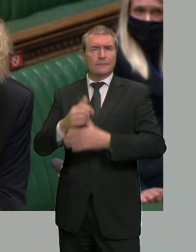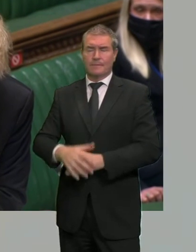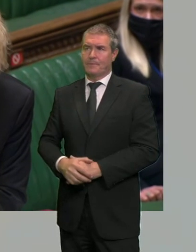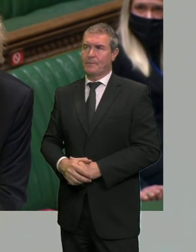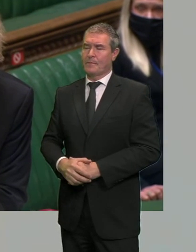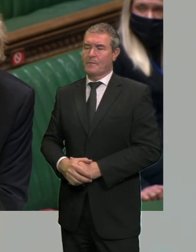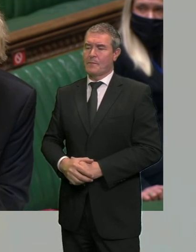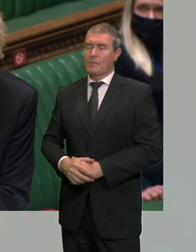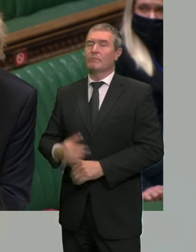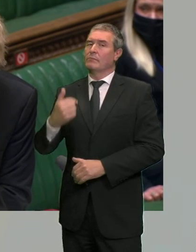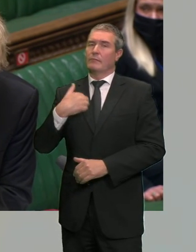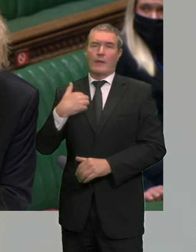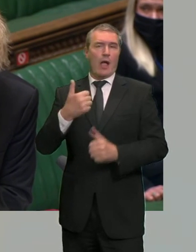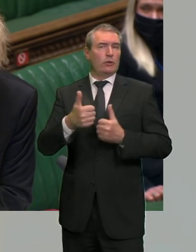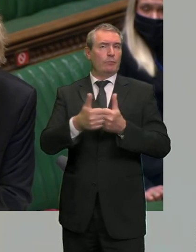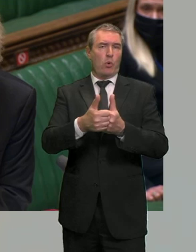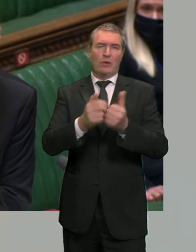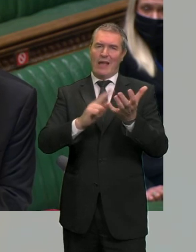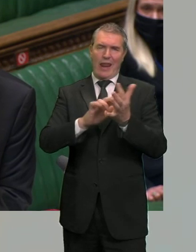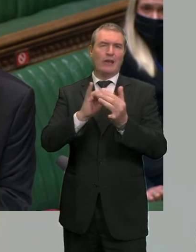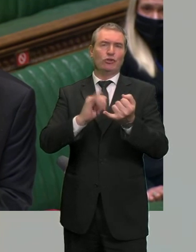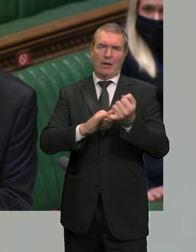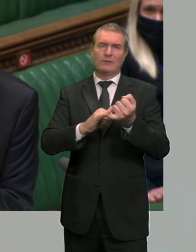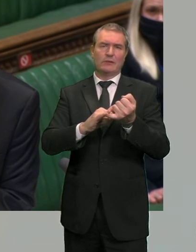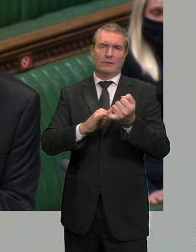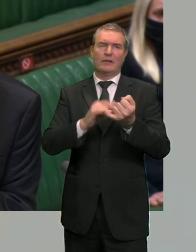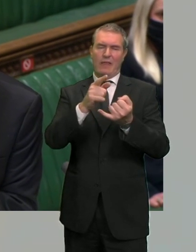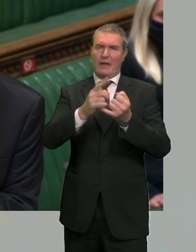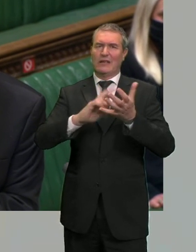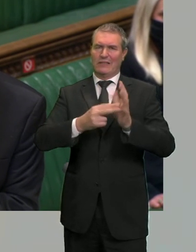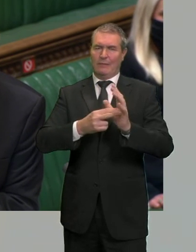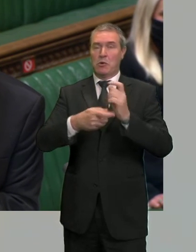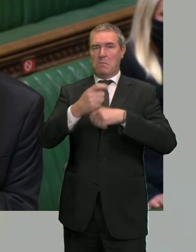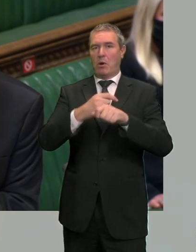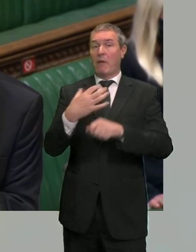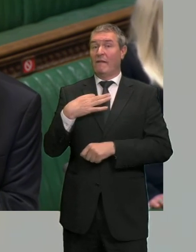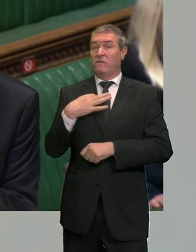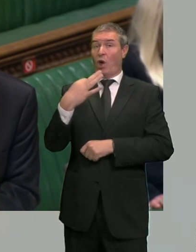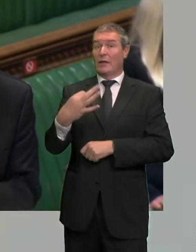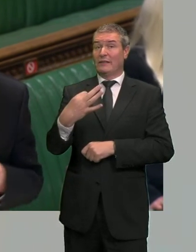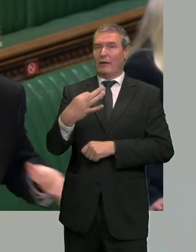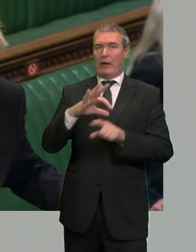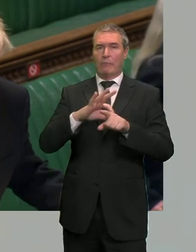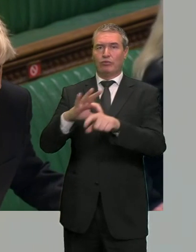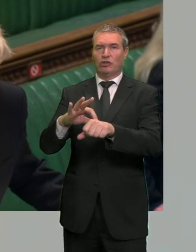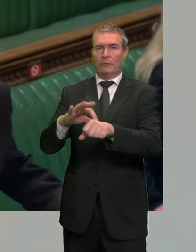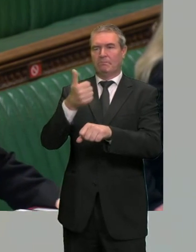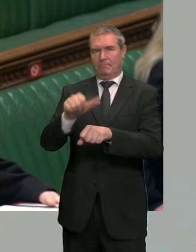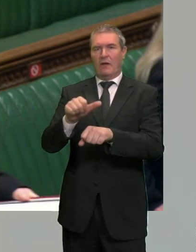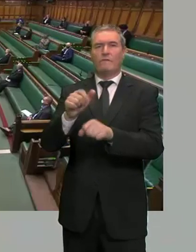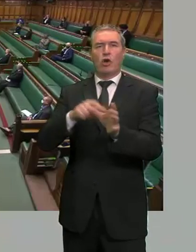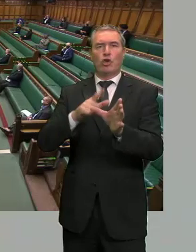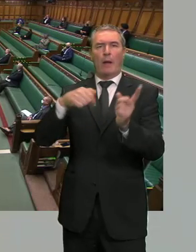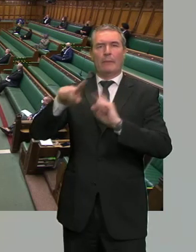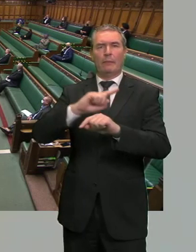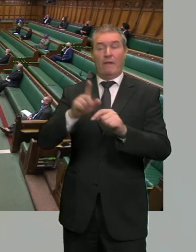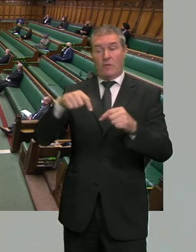I fully support the NHS cadet scheme—part of our work to establish a volunteering legacy for young people following the pandemic.